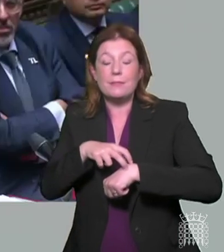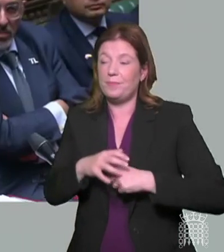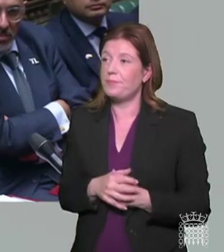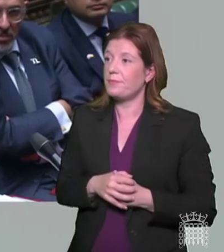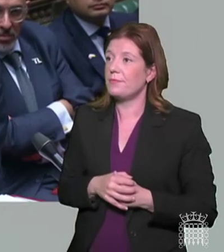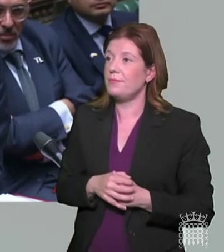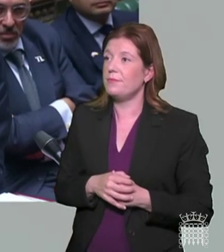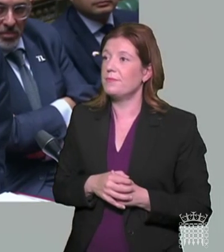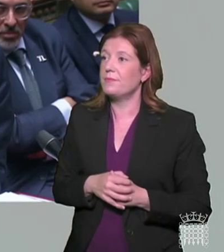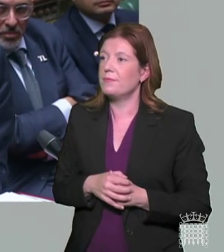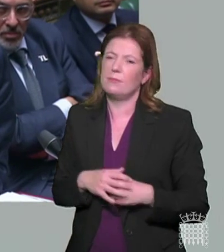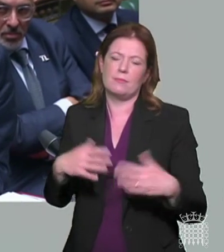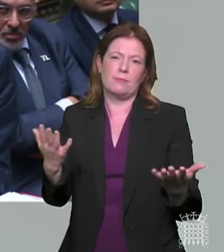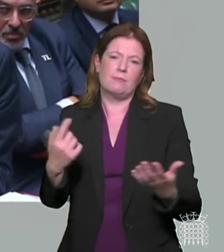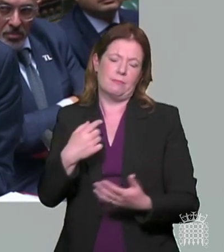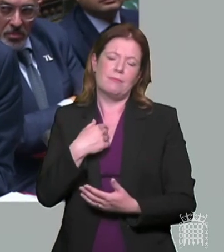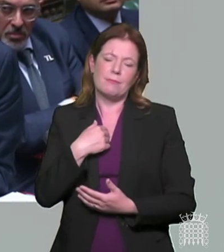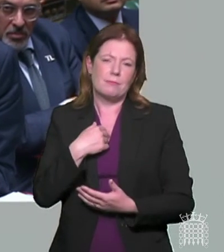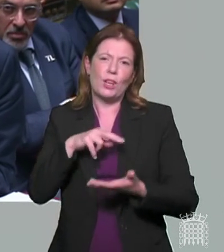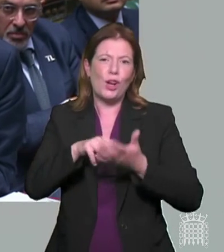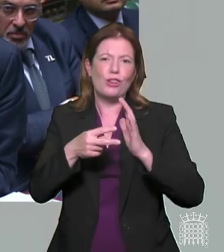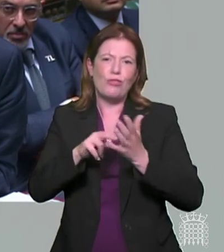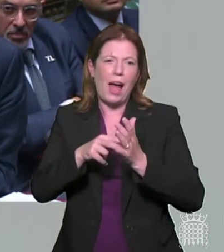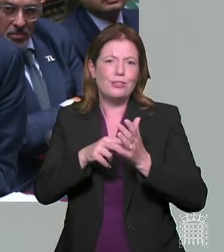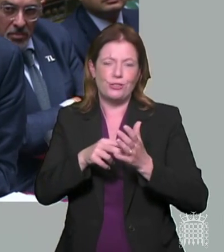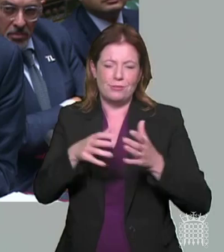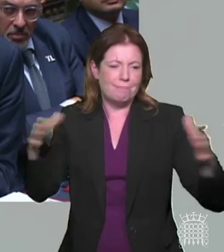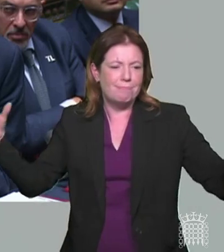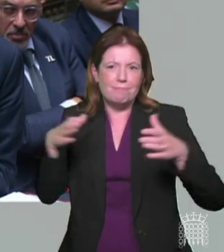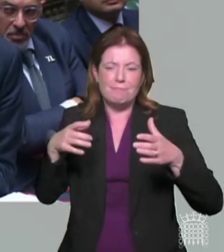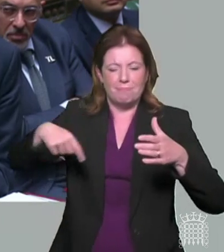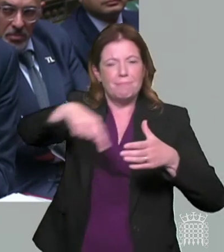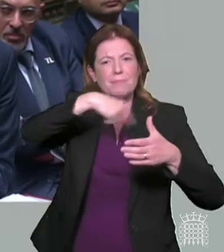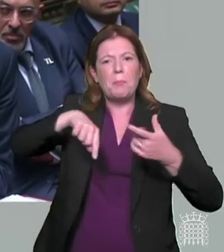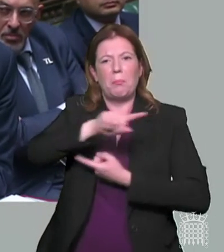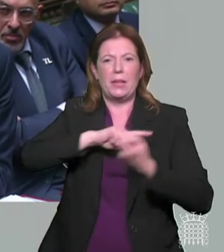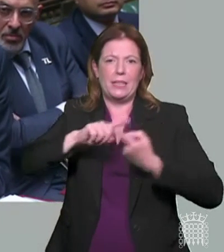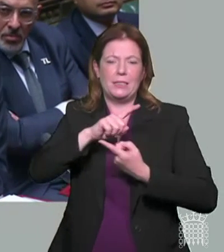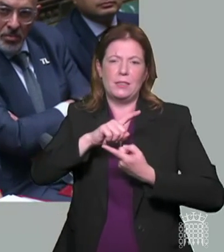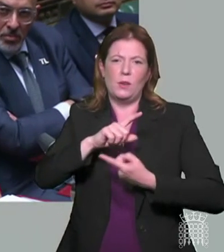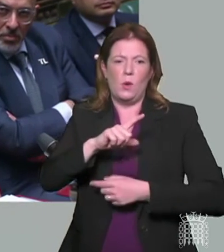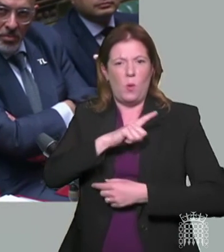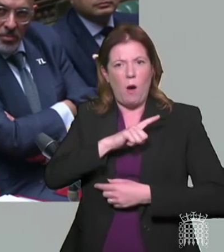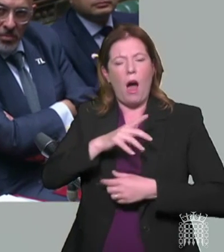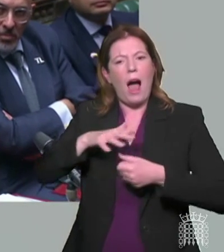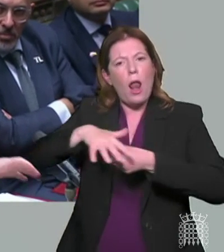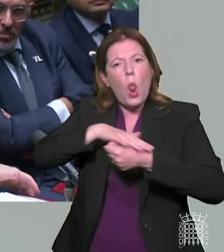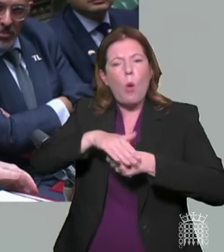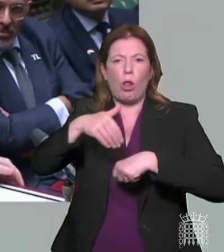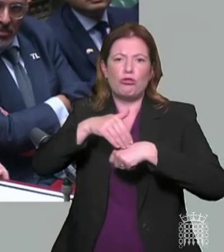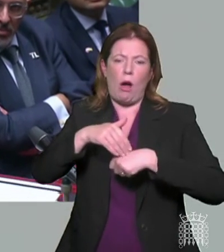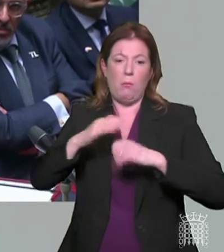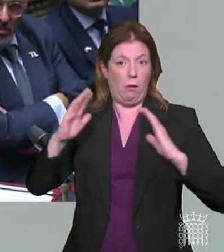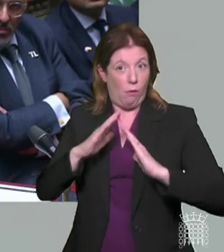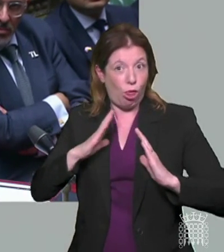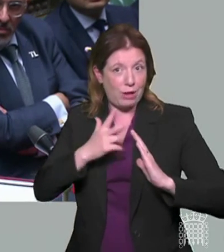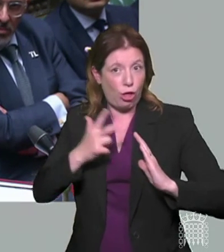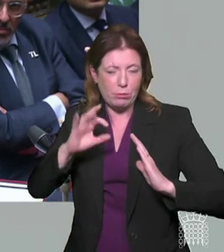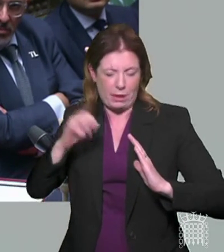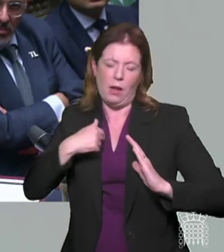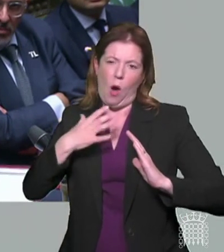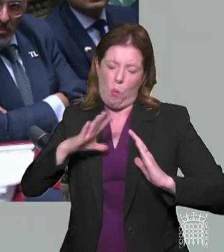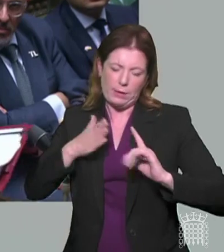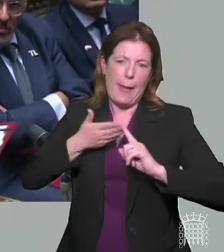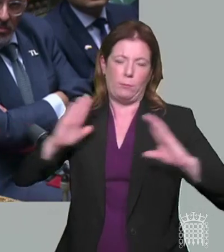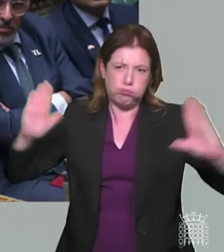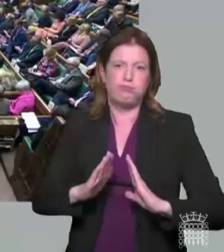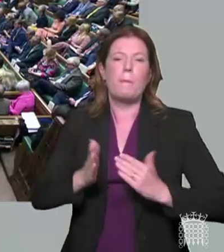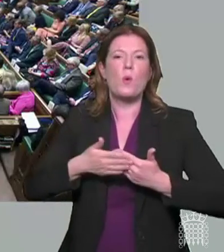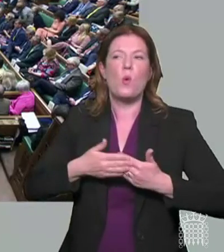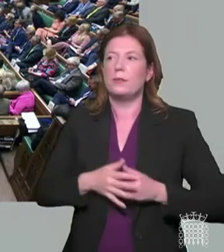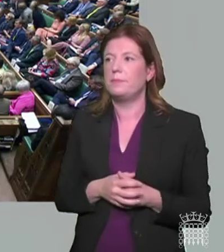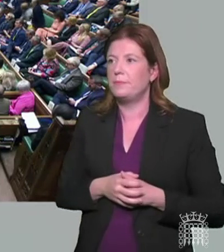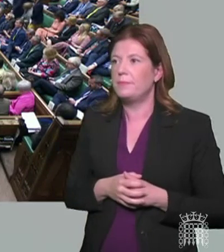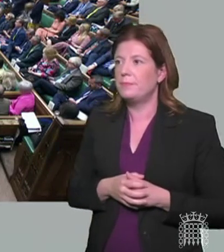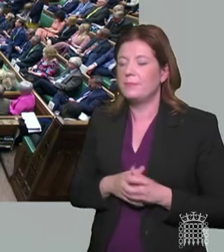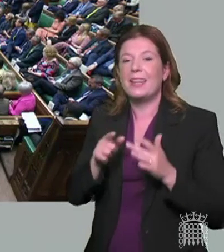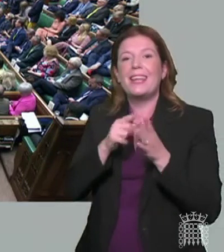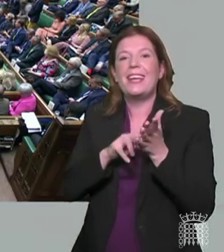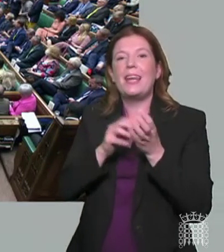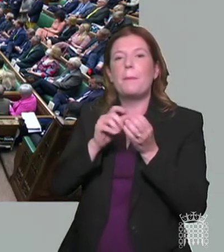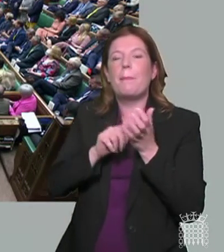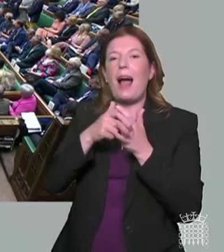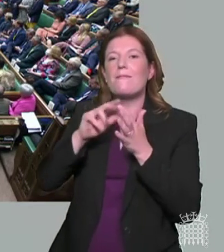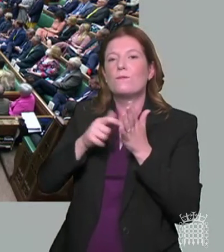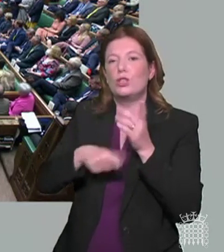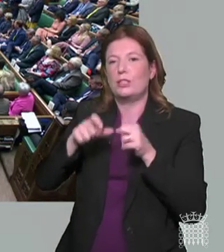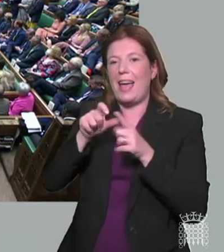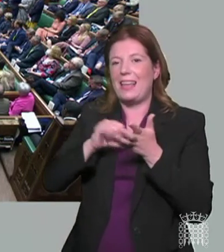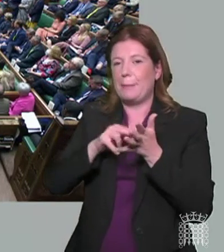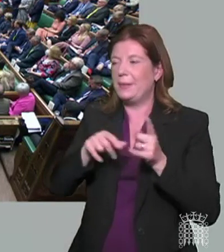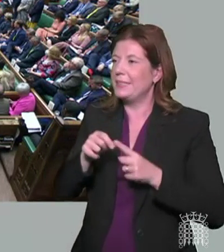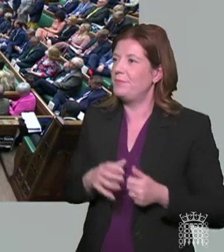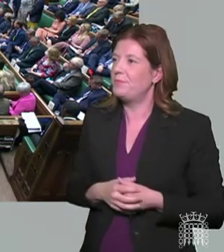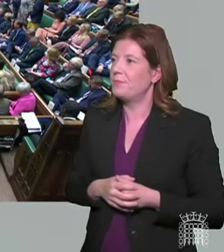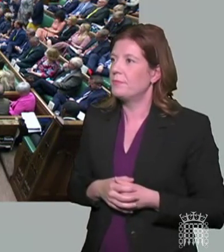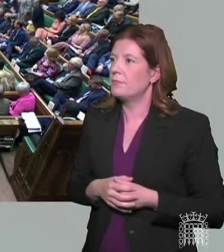I would of course be happy to arrange the relevant meeting so that we can continue to drive neighbourhood crime—which is already down 33%—down even further.